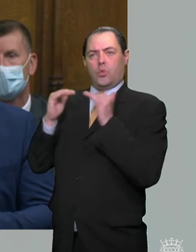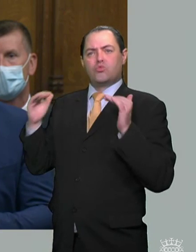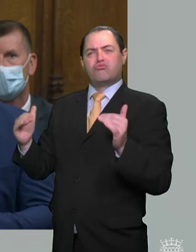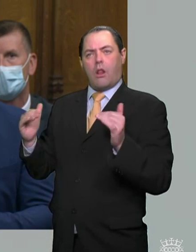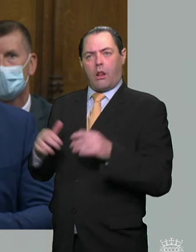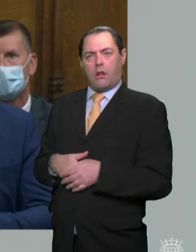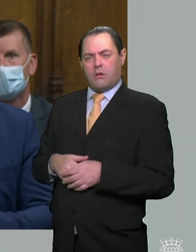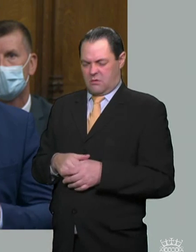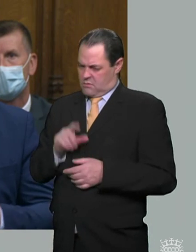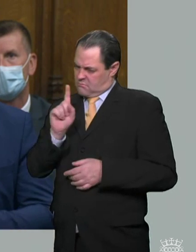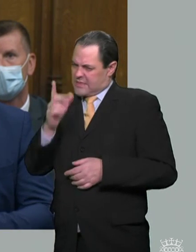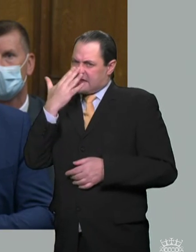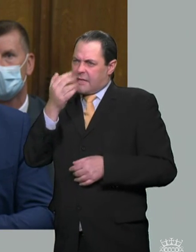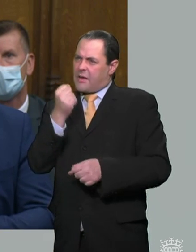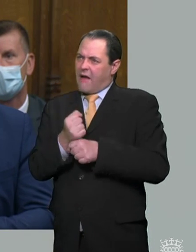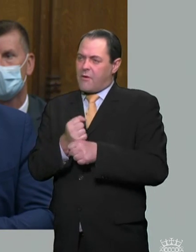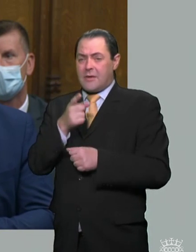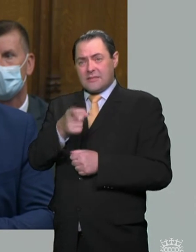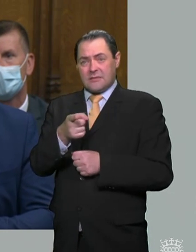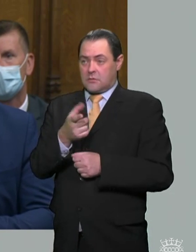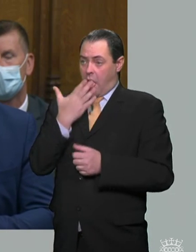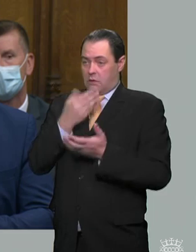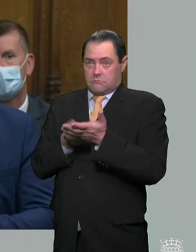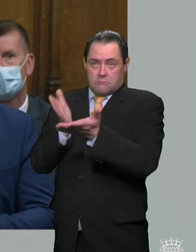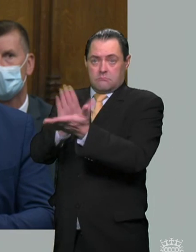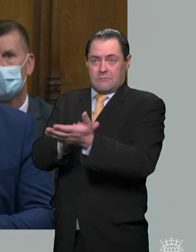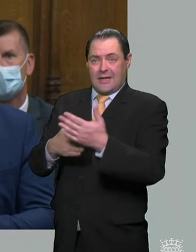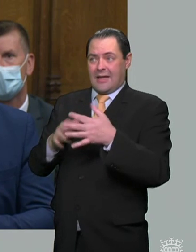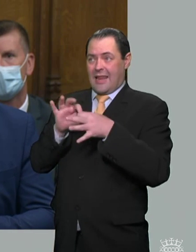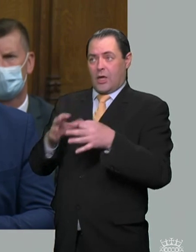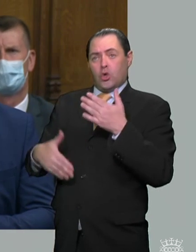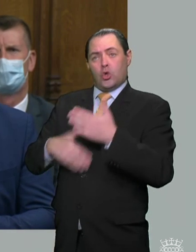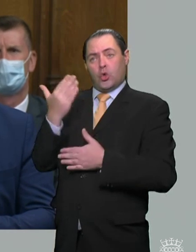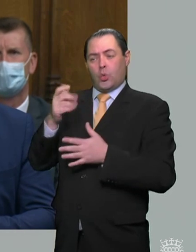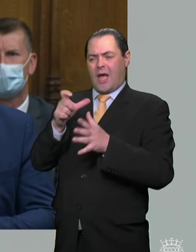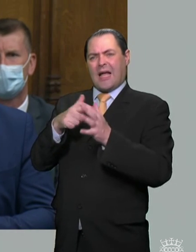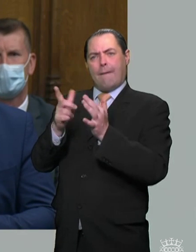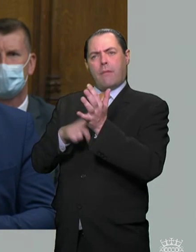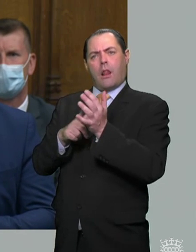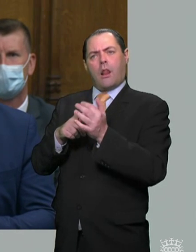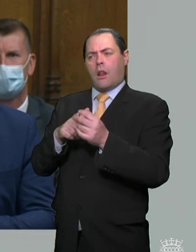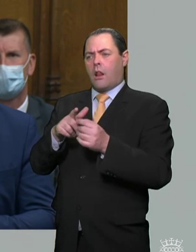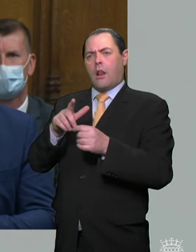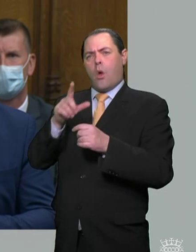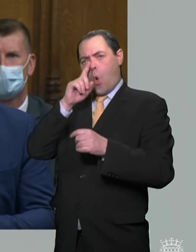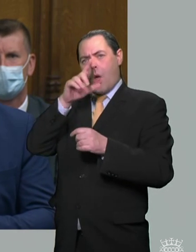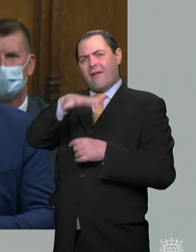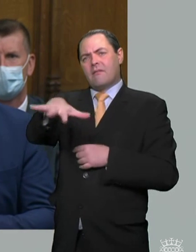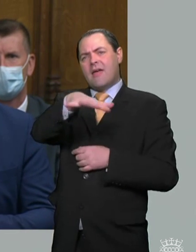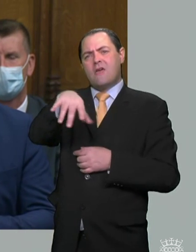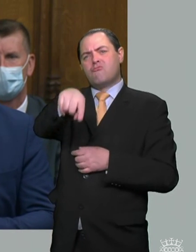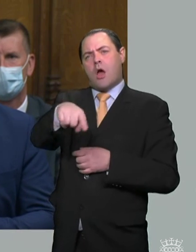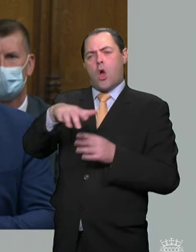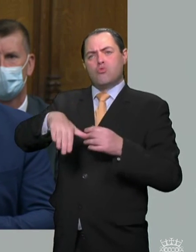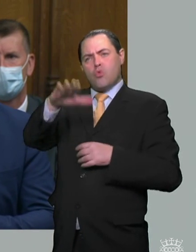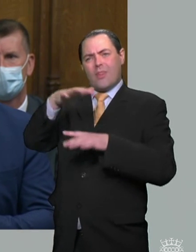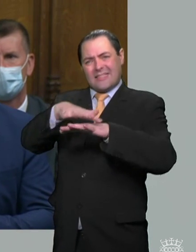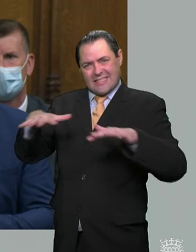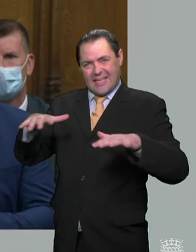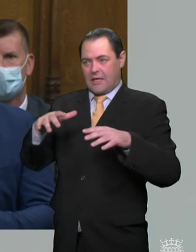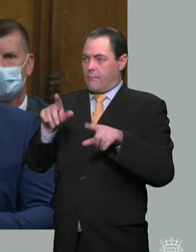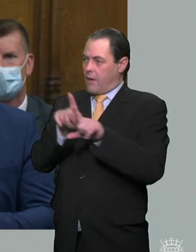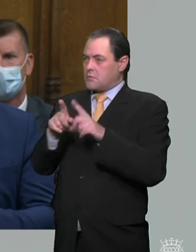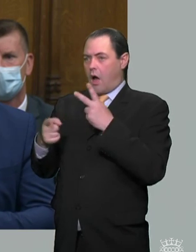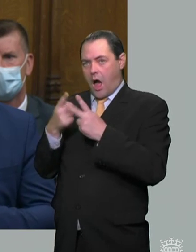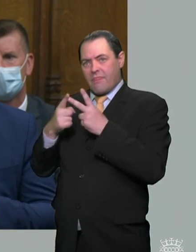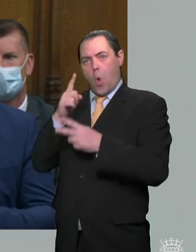Yet the Government are potentially investing in the new Cambo oilfield in the North sea and also supporting other oilwells across the UK.